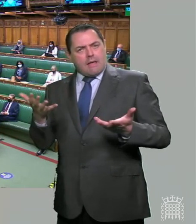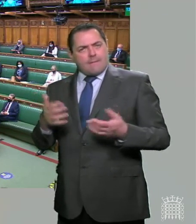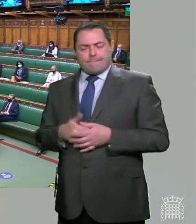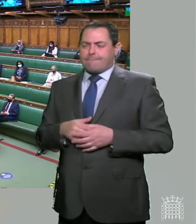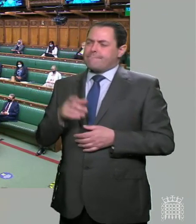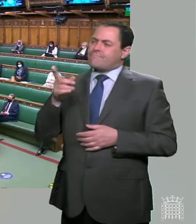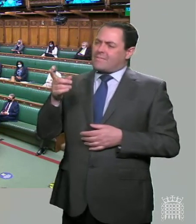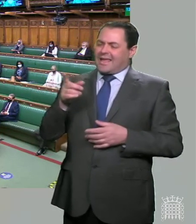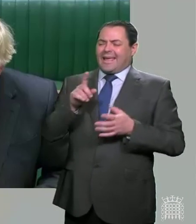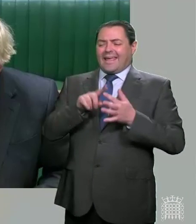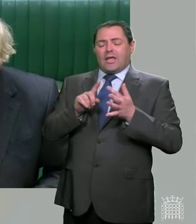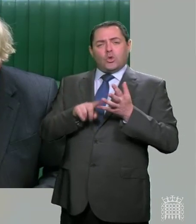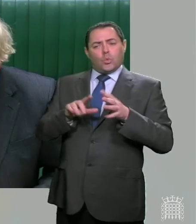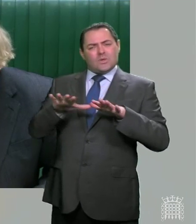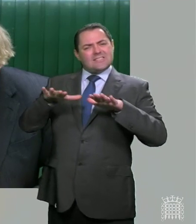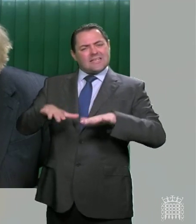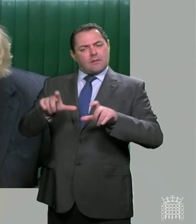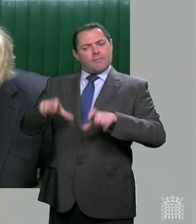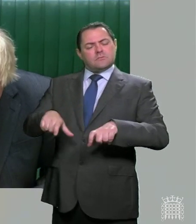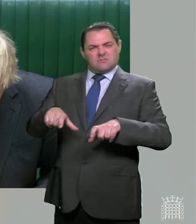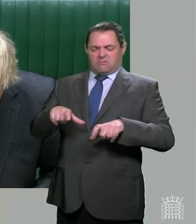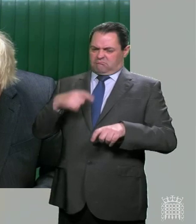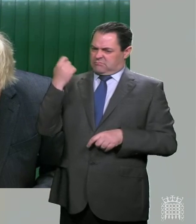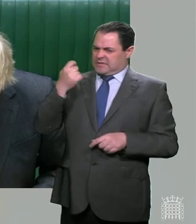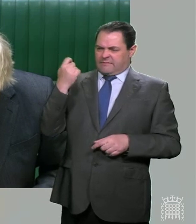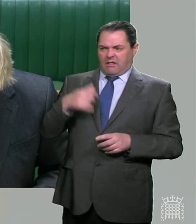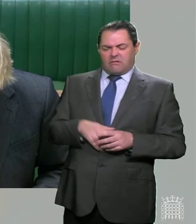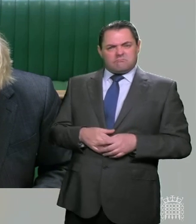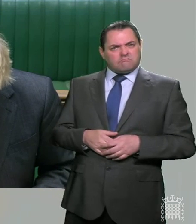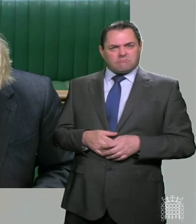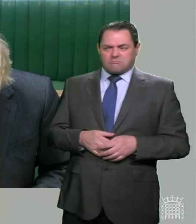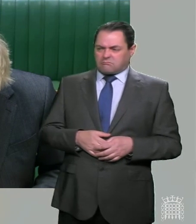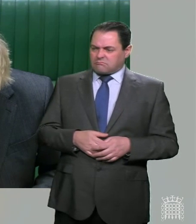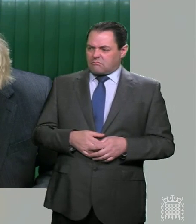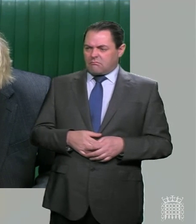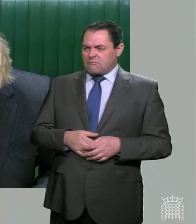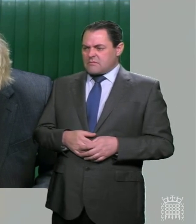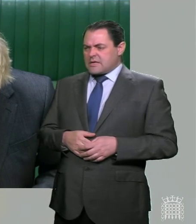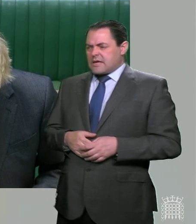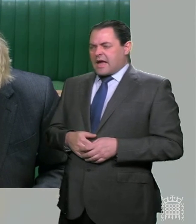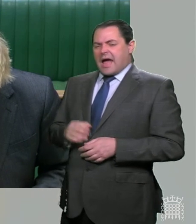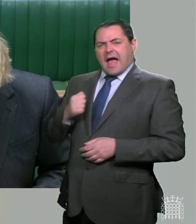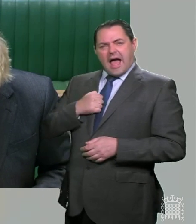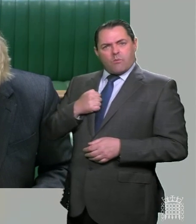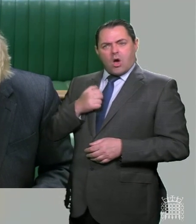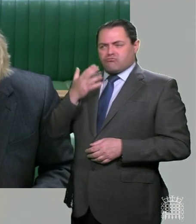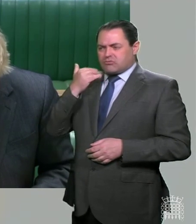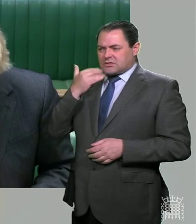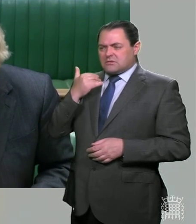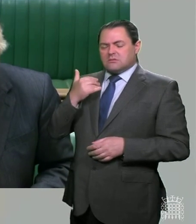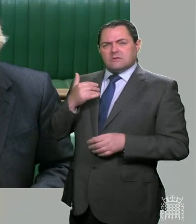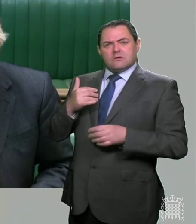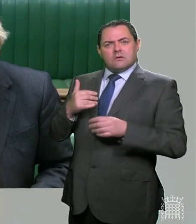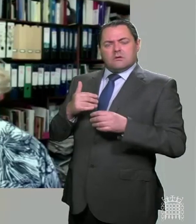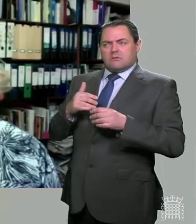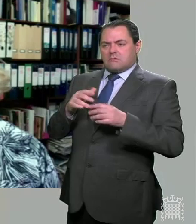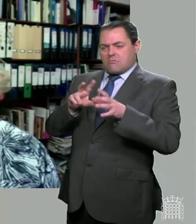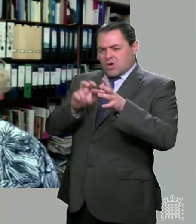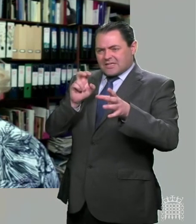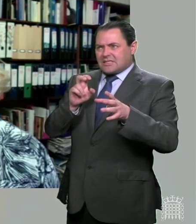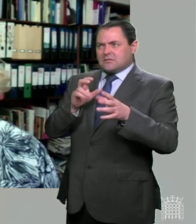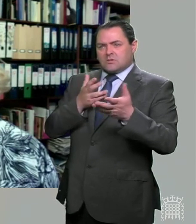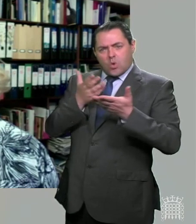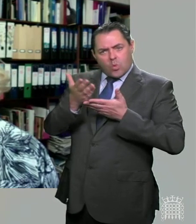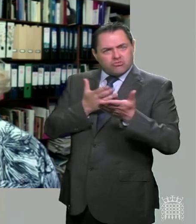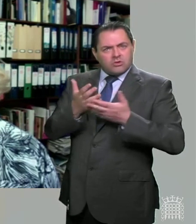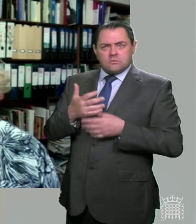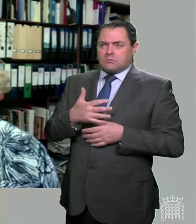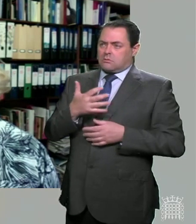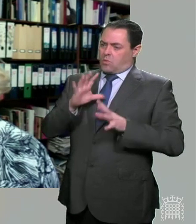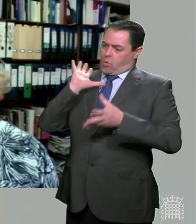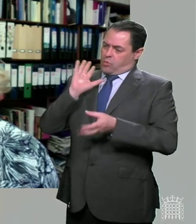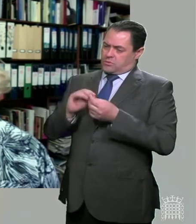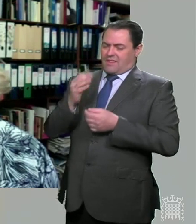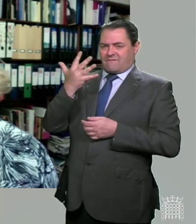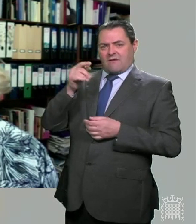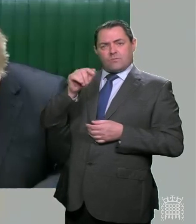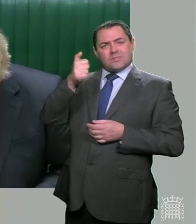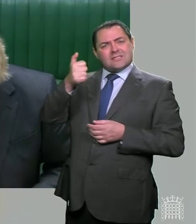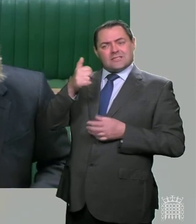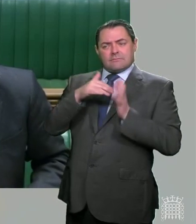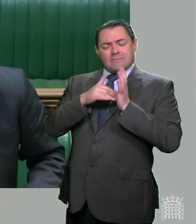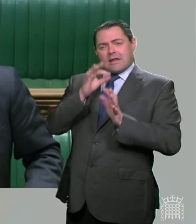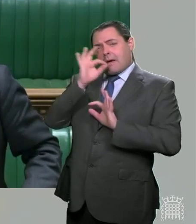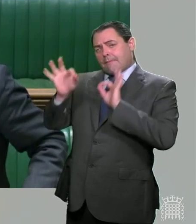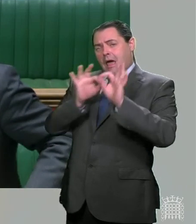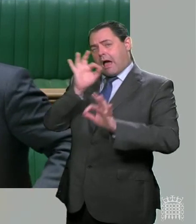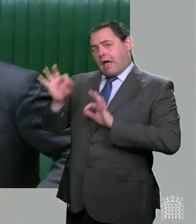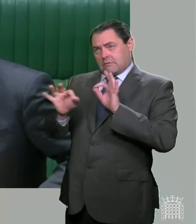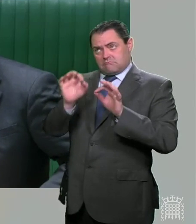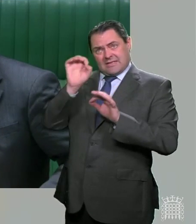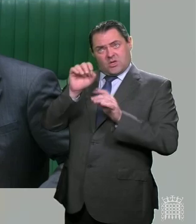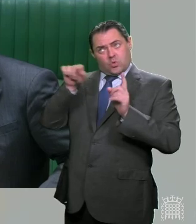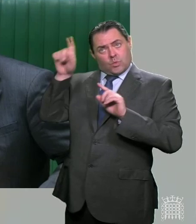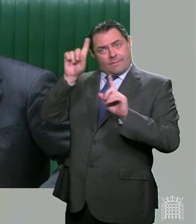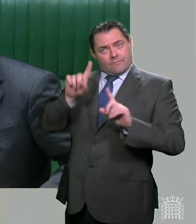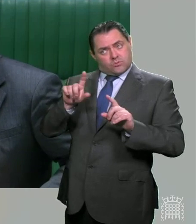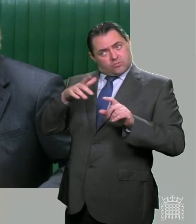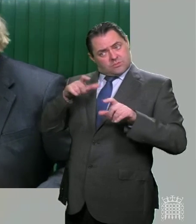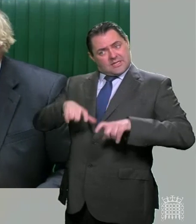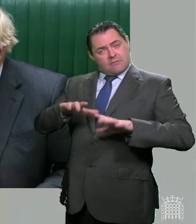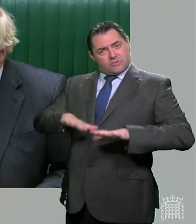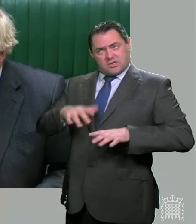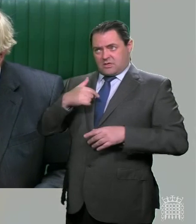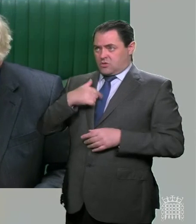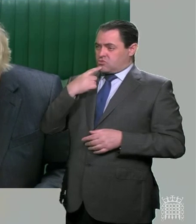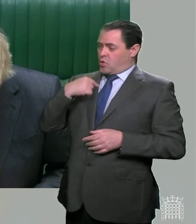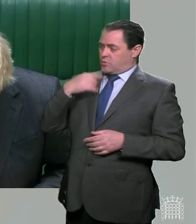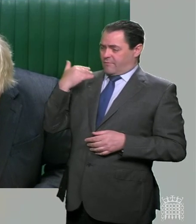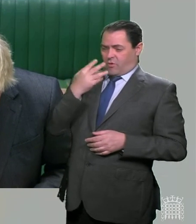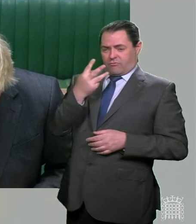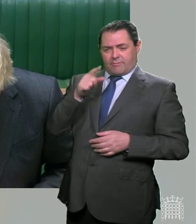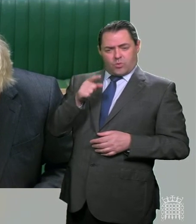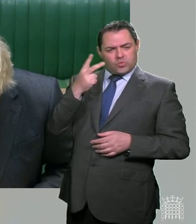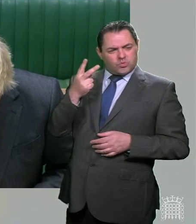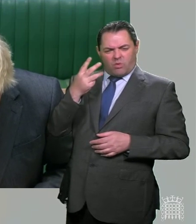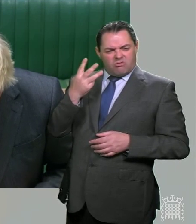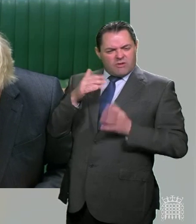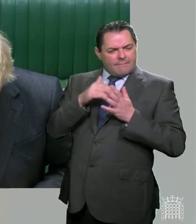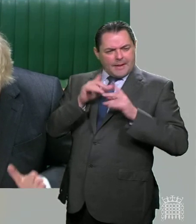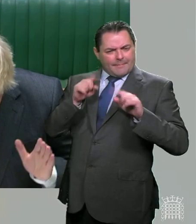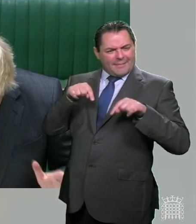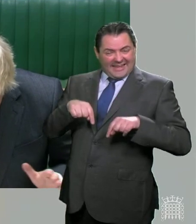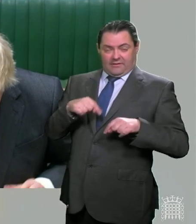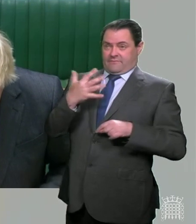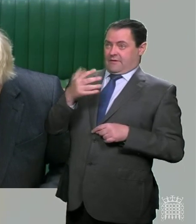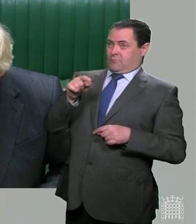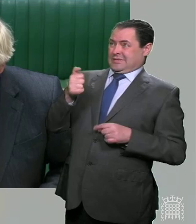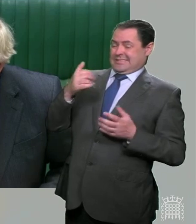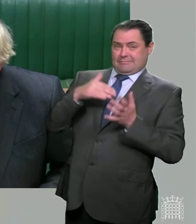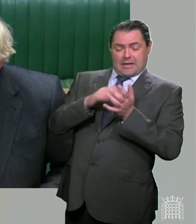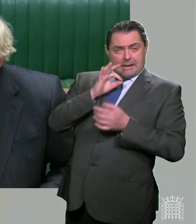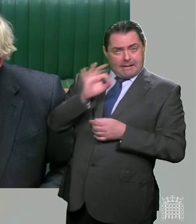The EU settlement scheme has been one of the great successes of our recent Brexit negotiations, and it has produced 5.6 million applications already; I seem to remember that we were told there were only 3.2 million or 3 million to begin with.